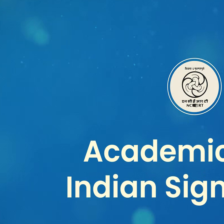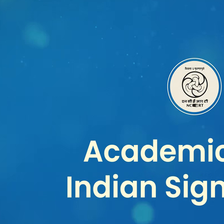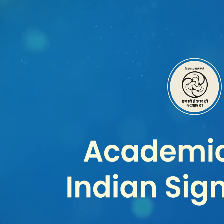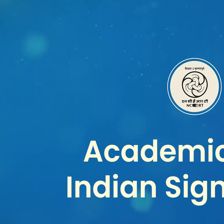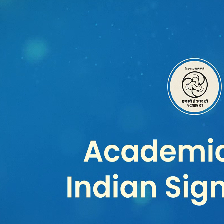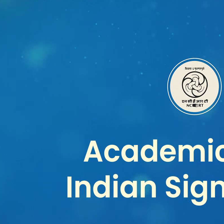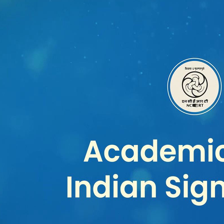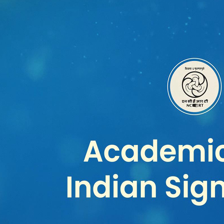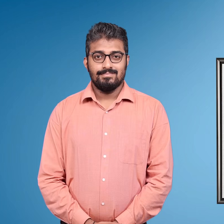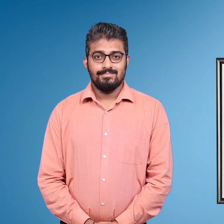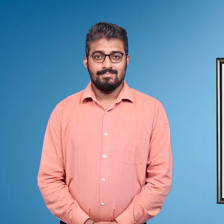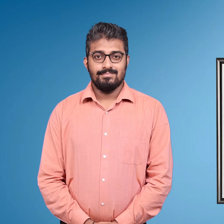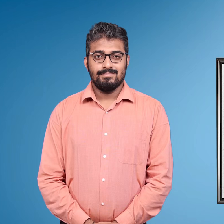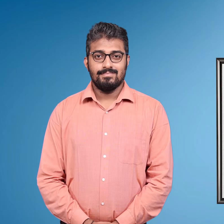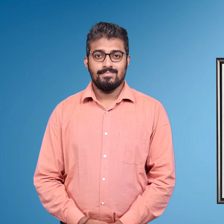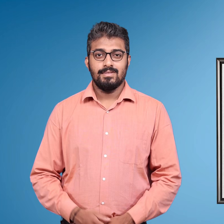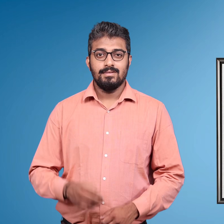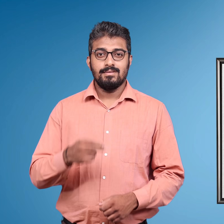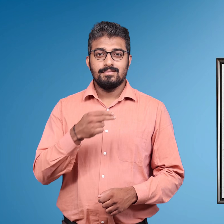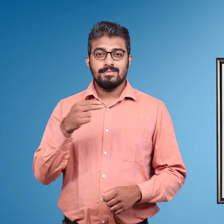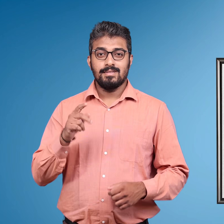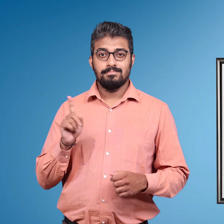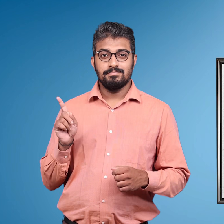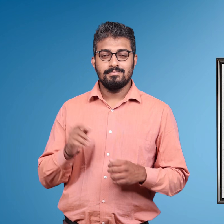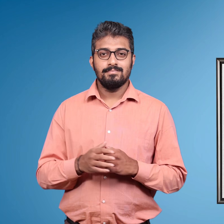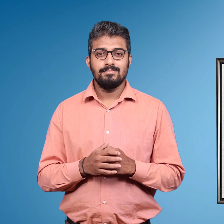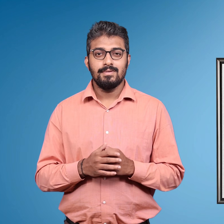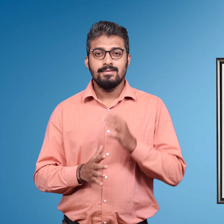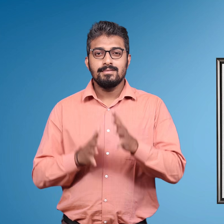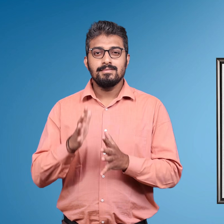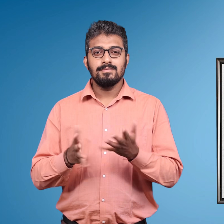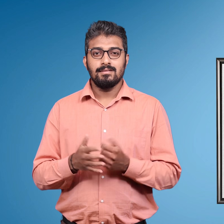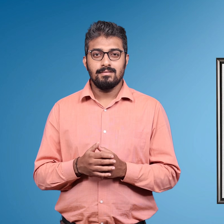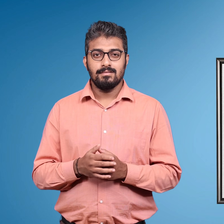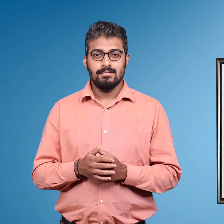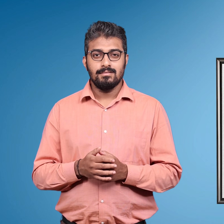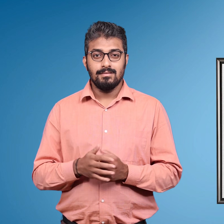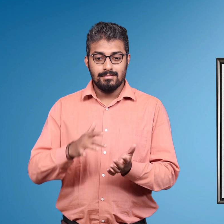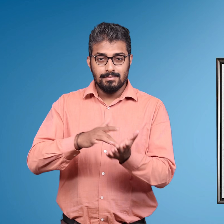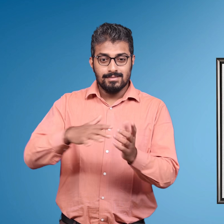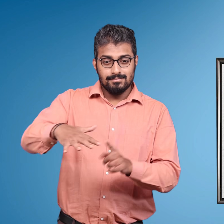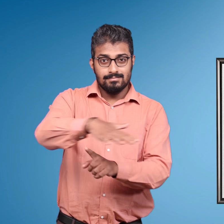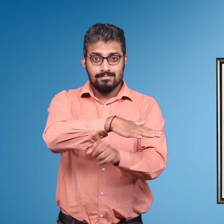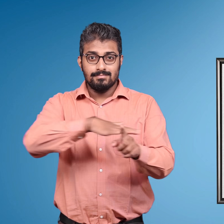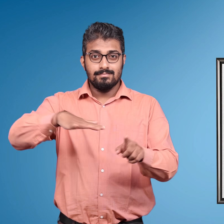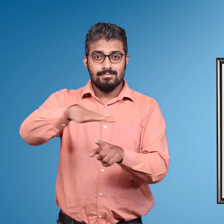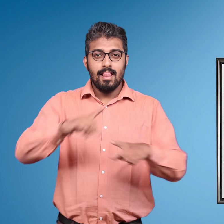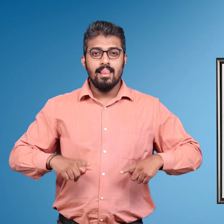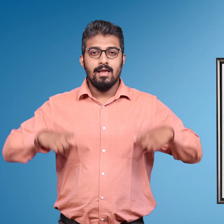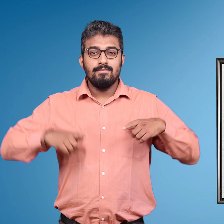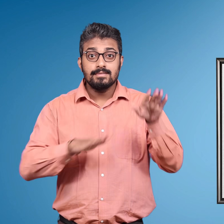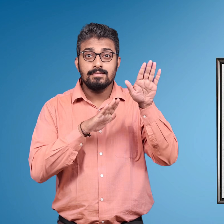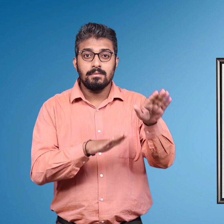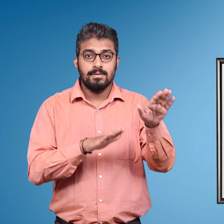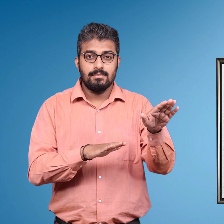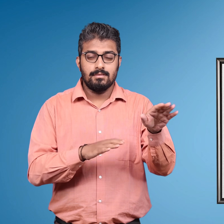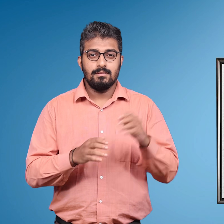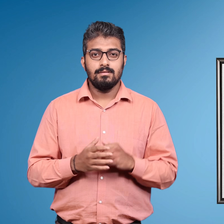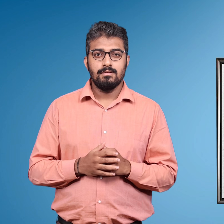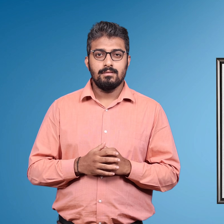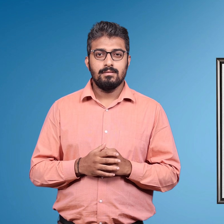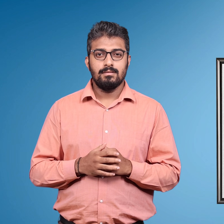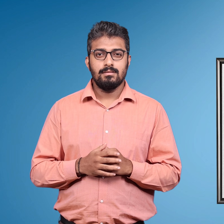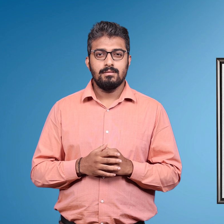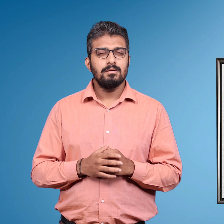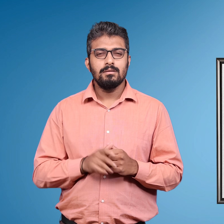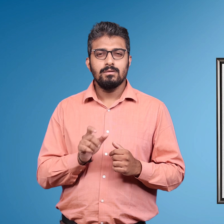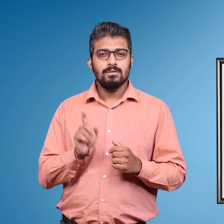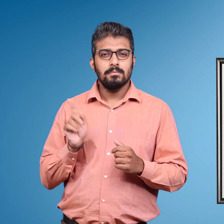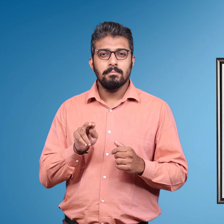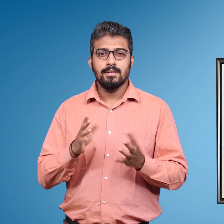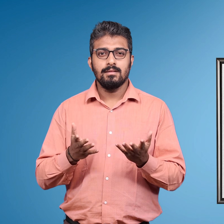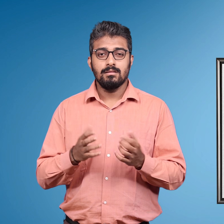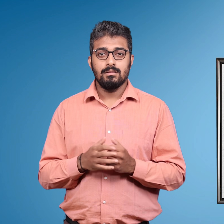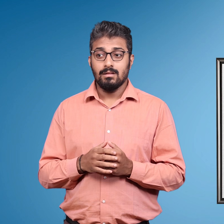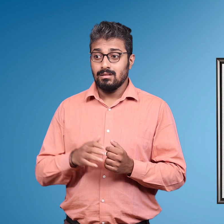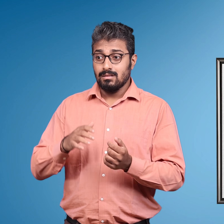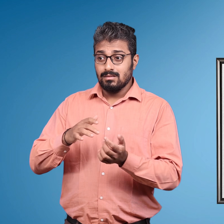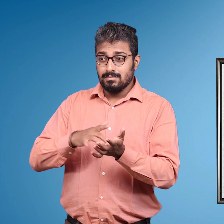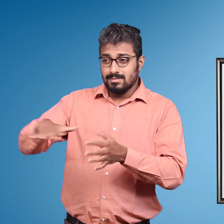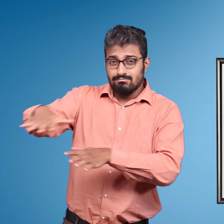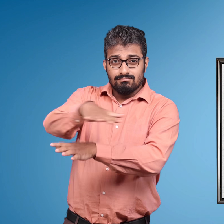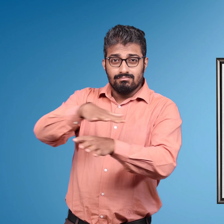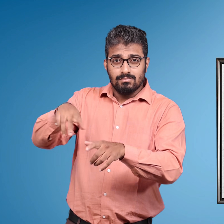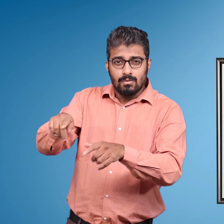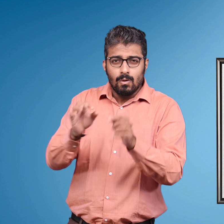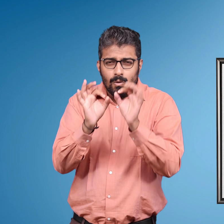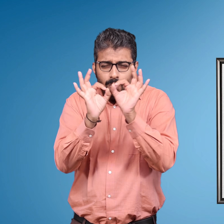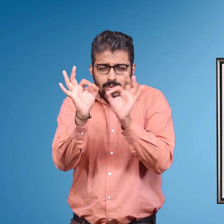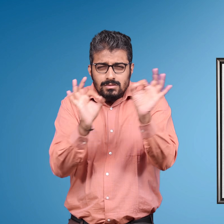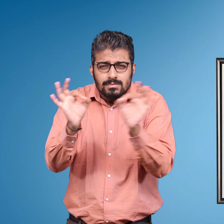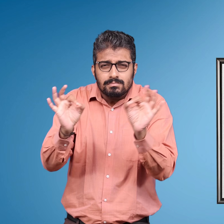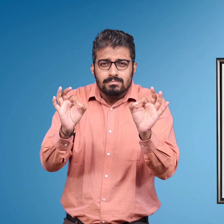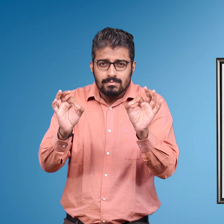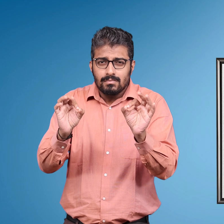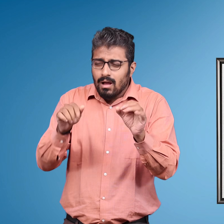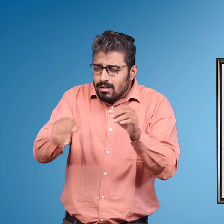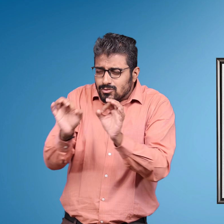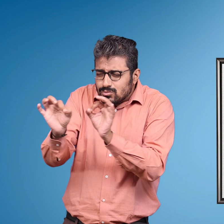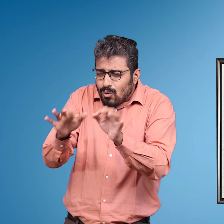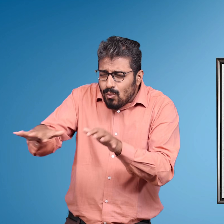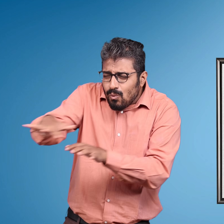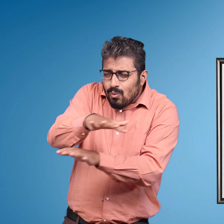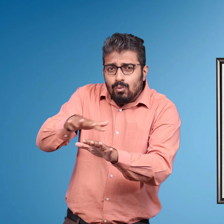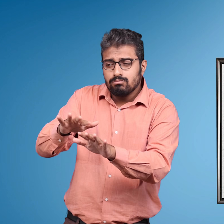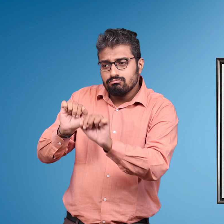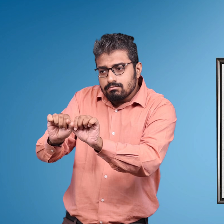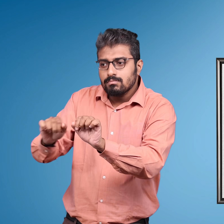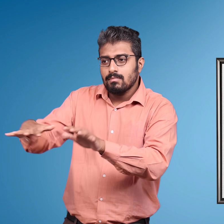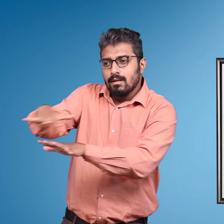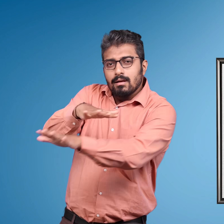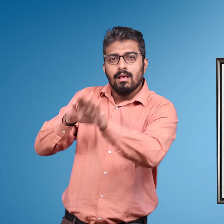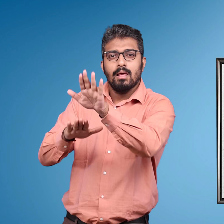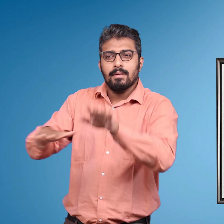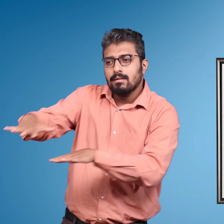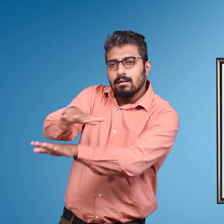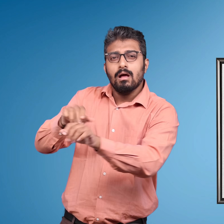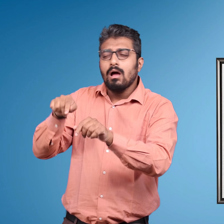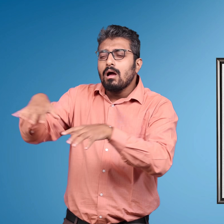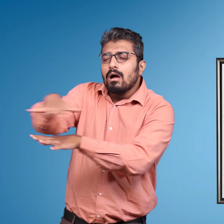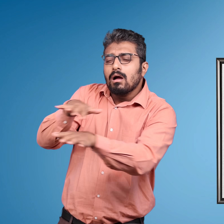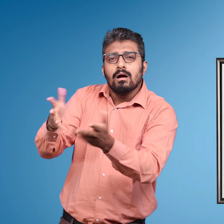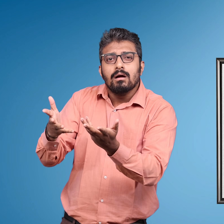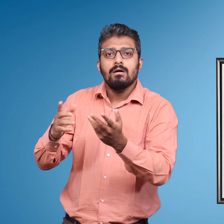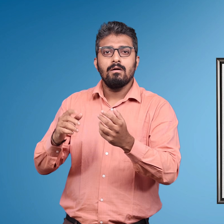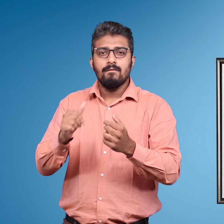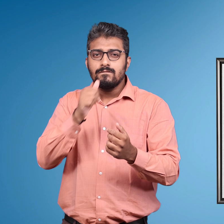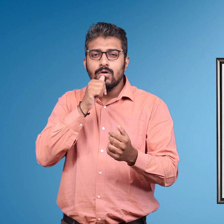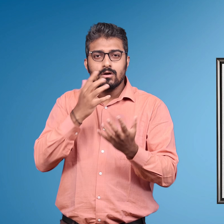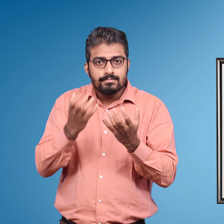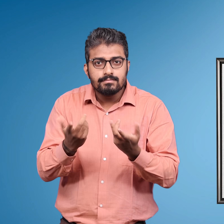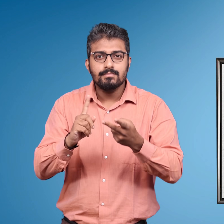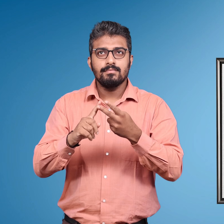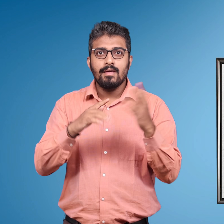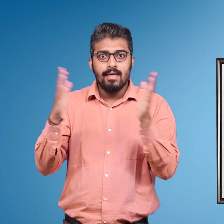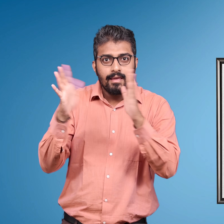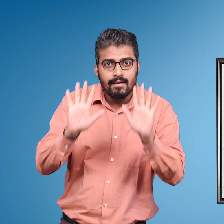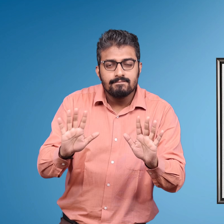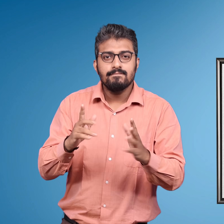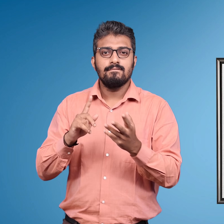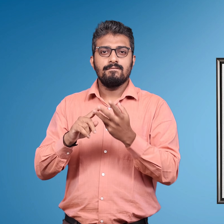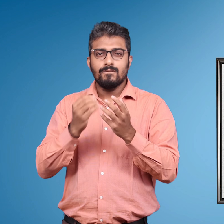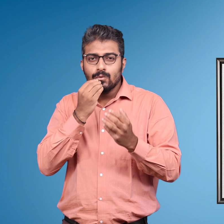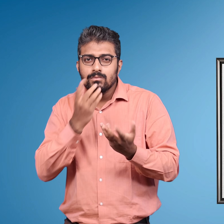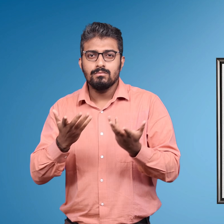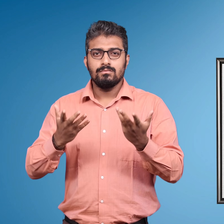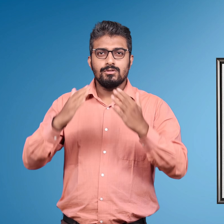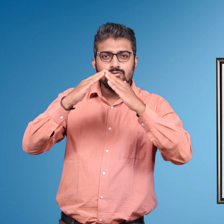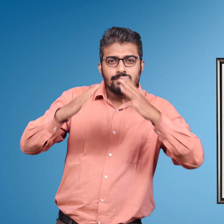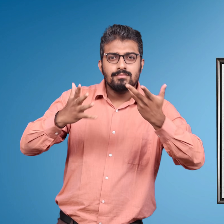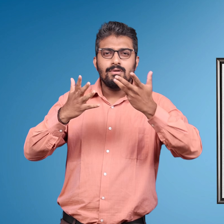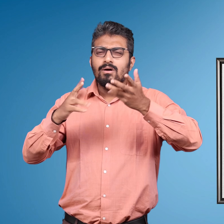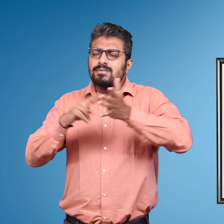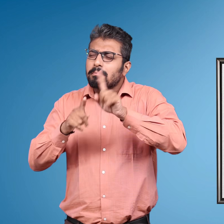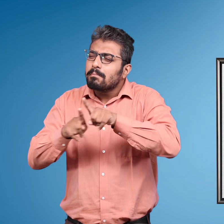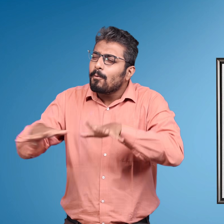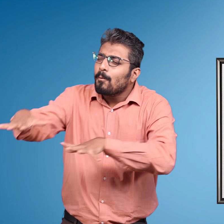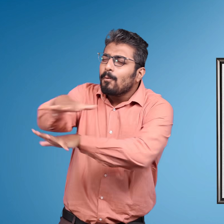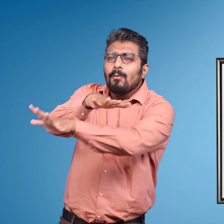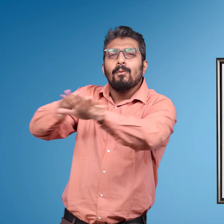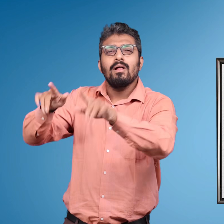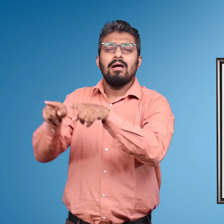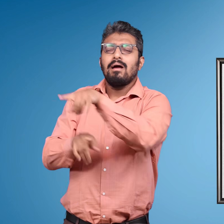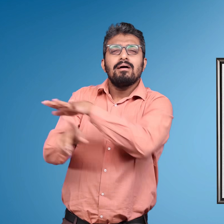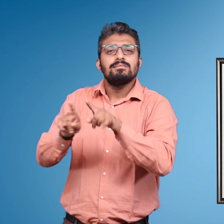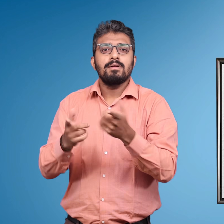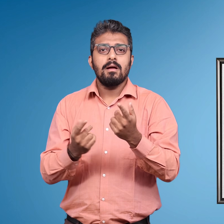This sign means habitat. The place where organisms live is called habitat. The habitat provides food, water, air, shelter and other needs to organisms.